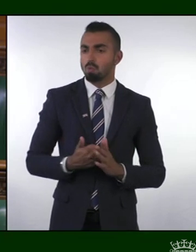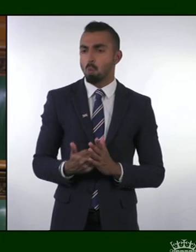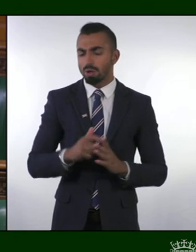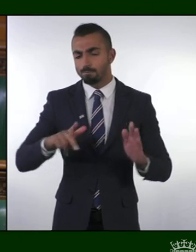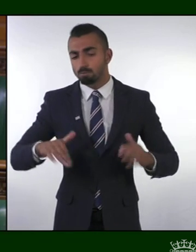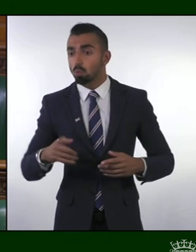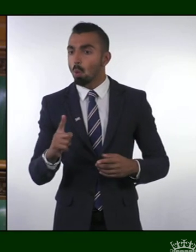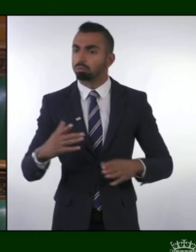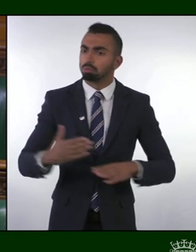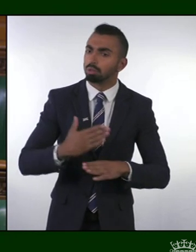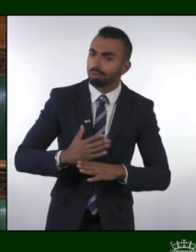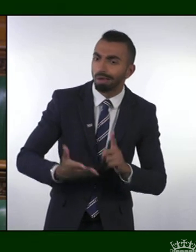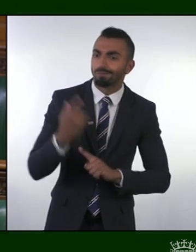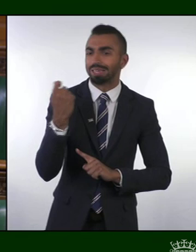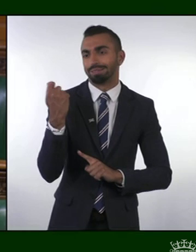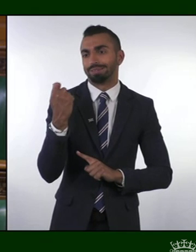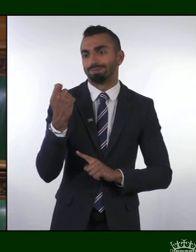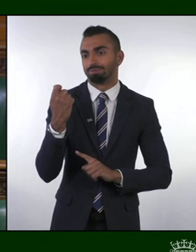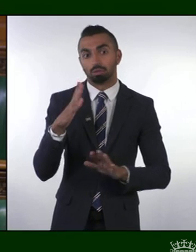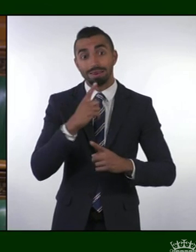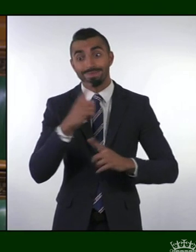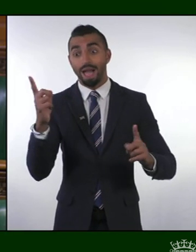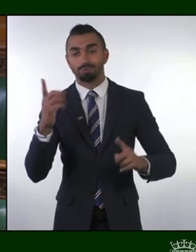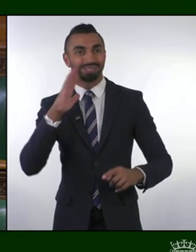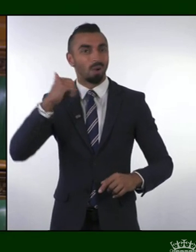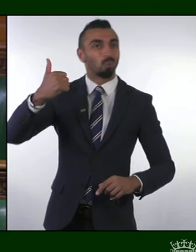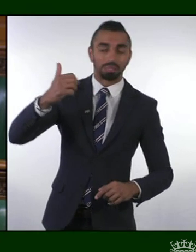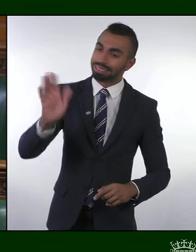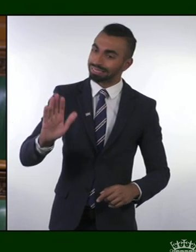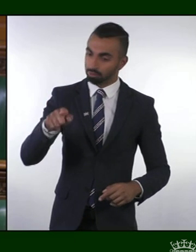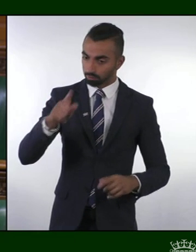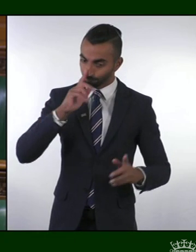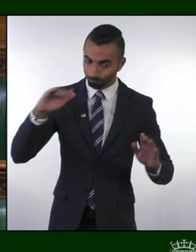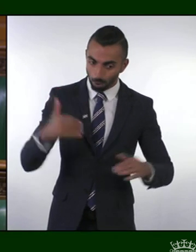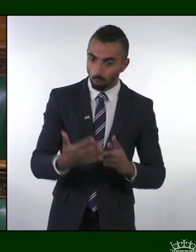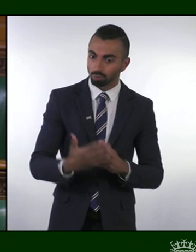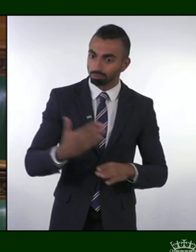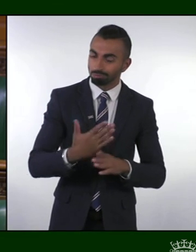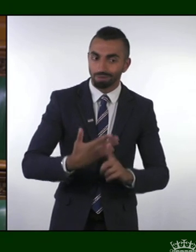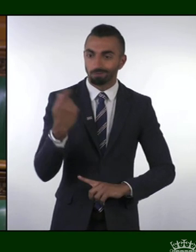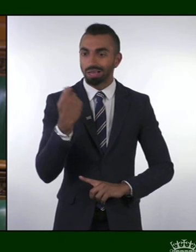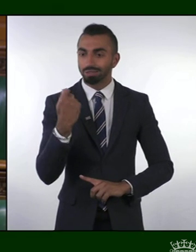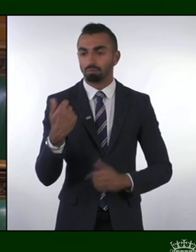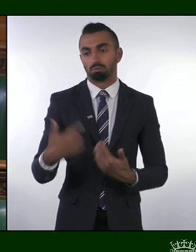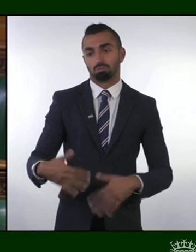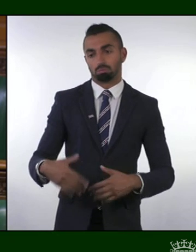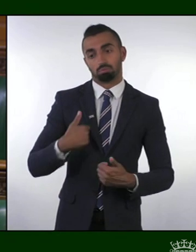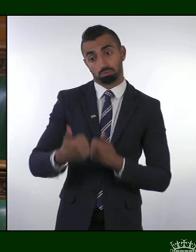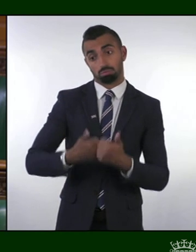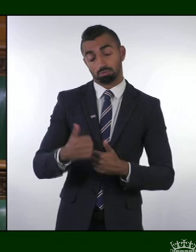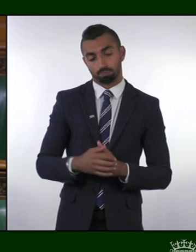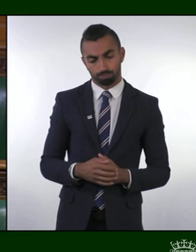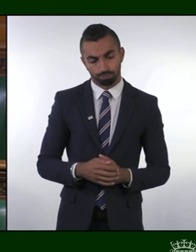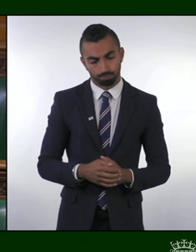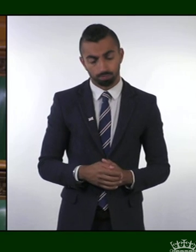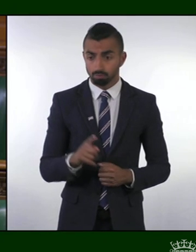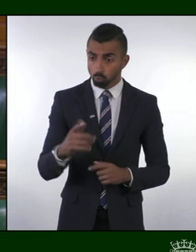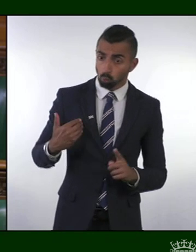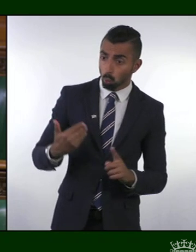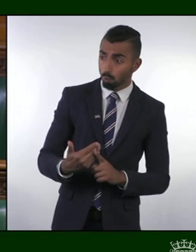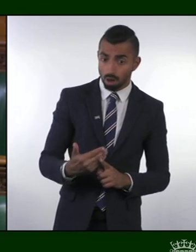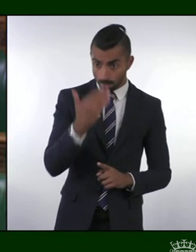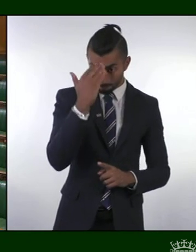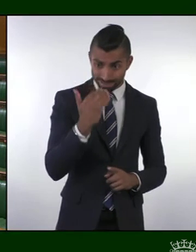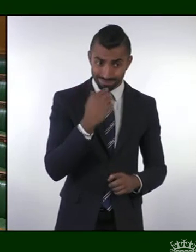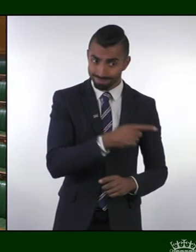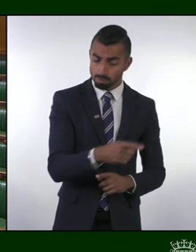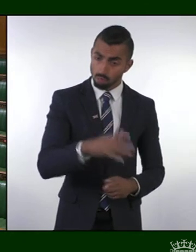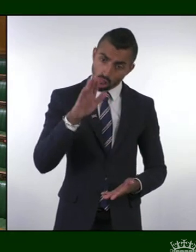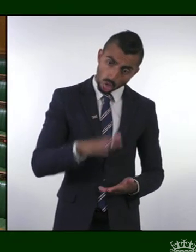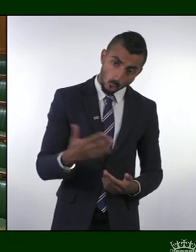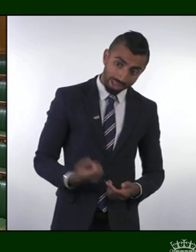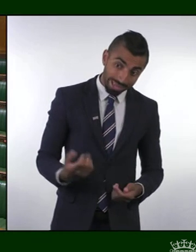Can he confirm that from the support given so far, proportionately the lowest-income families in our society have benefited the most?